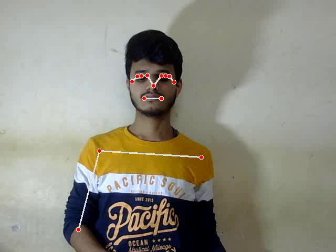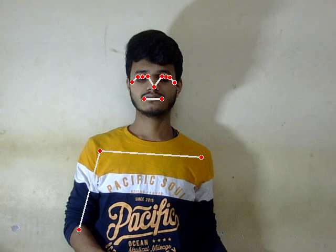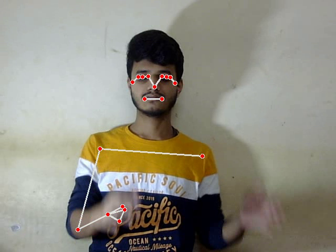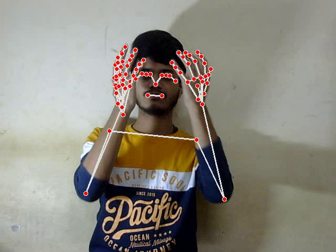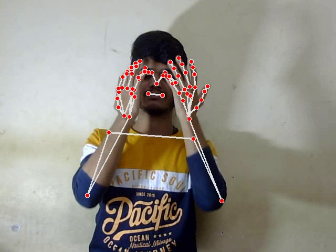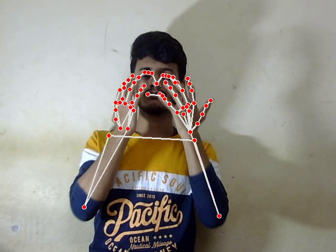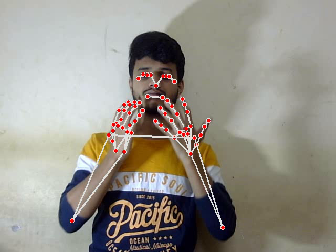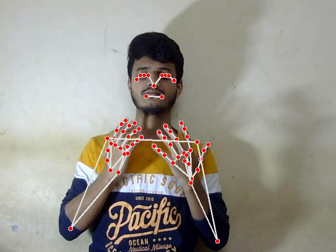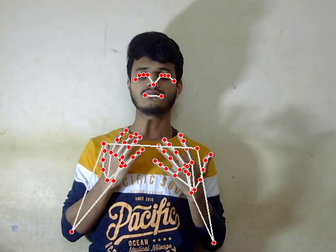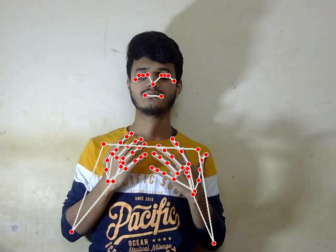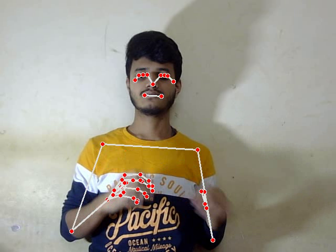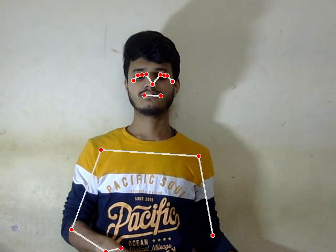sad